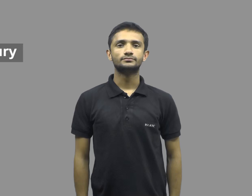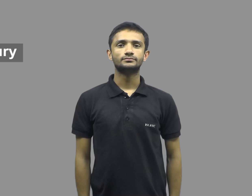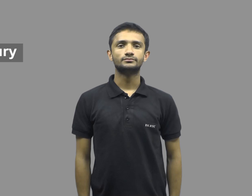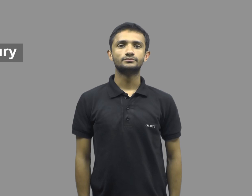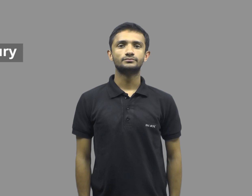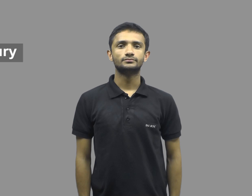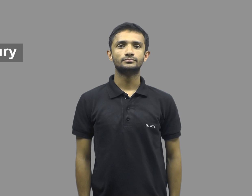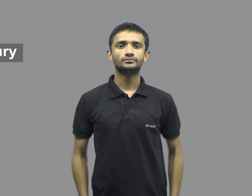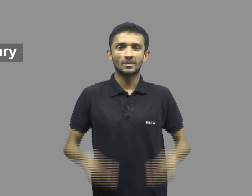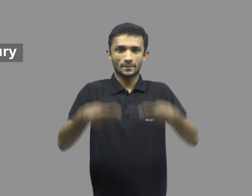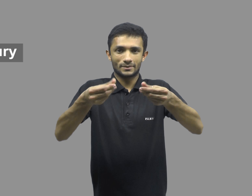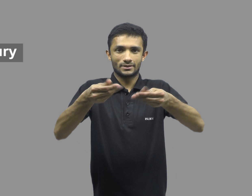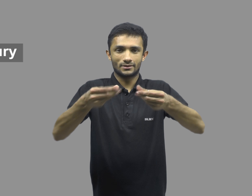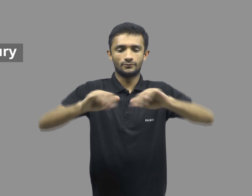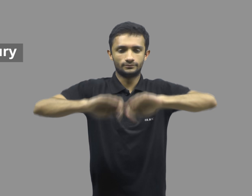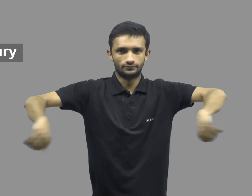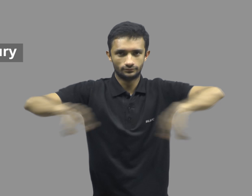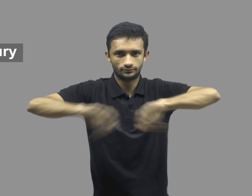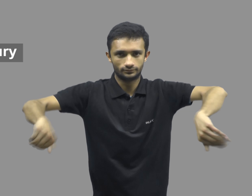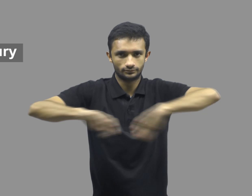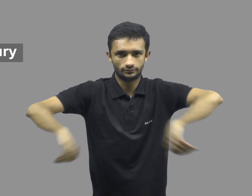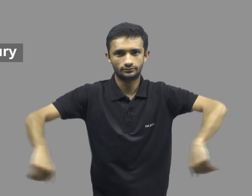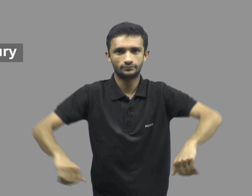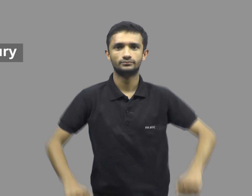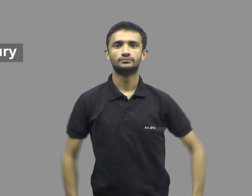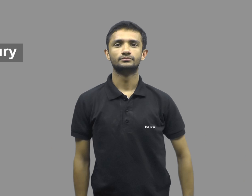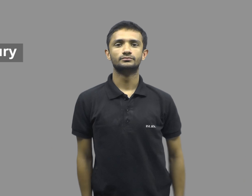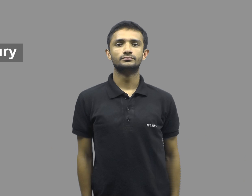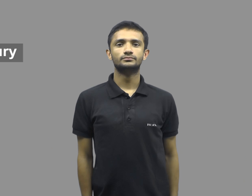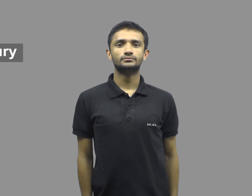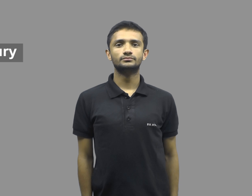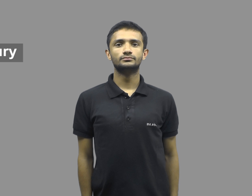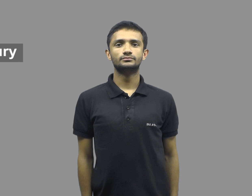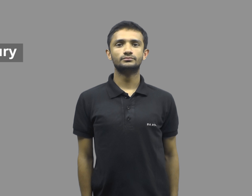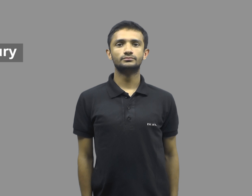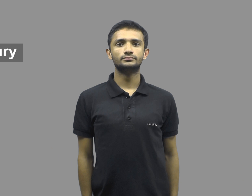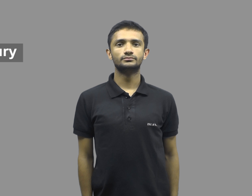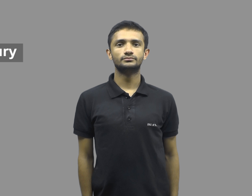Bury